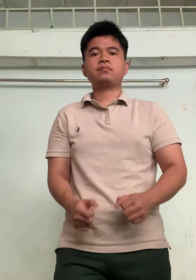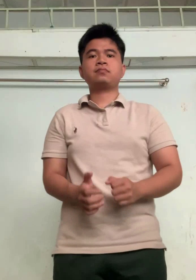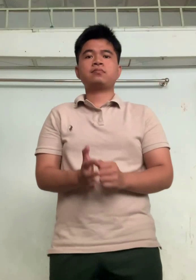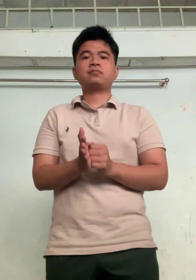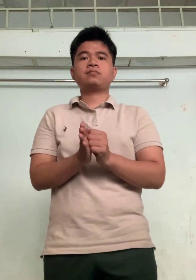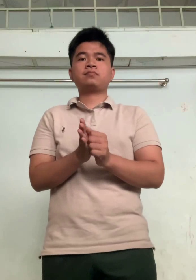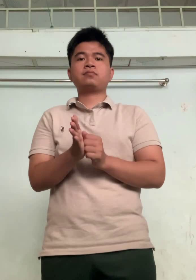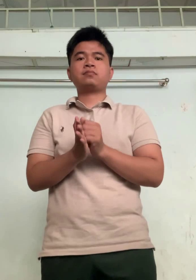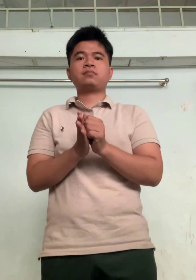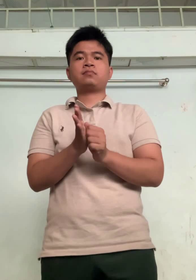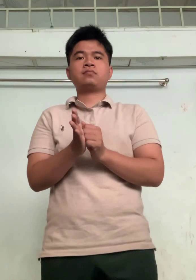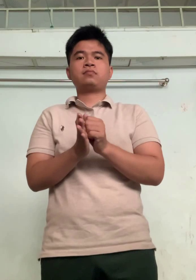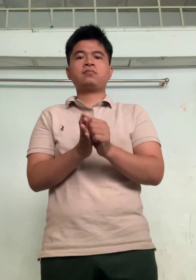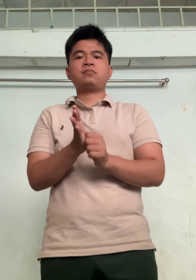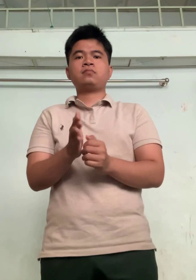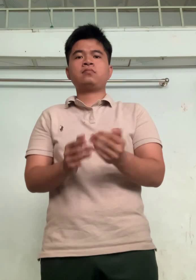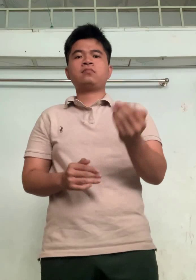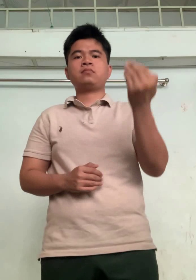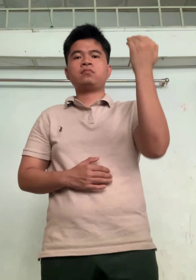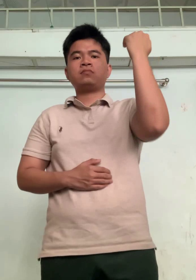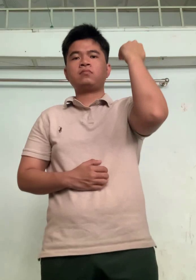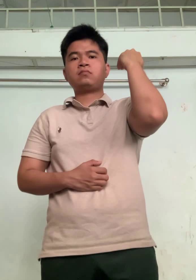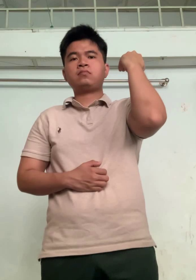thang truoc